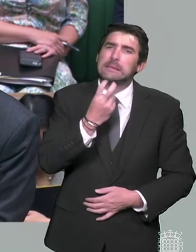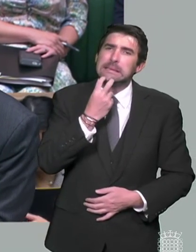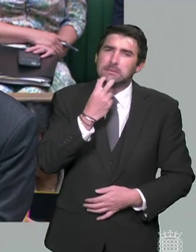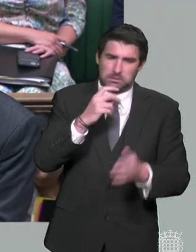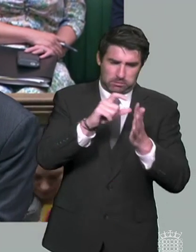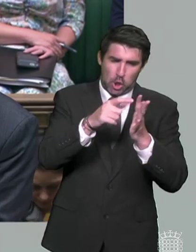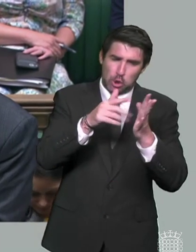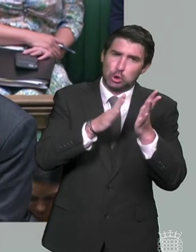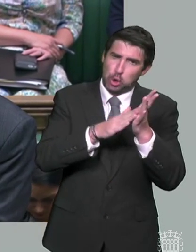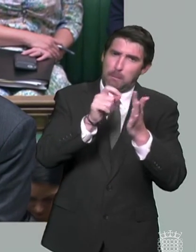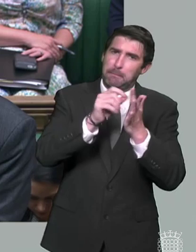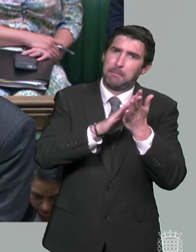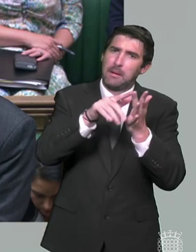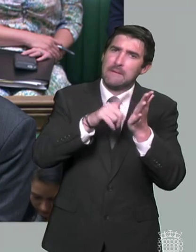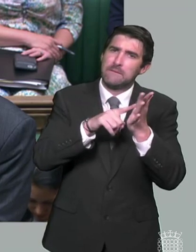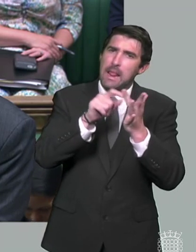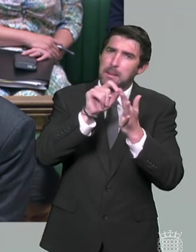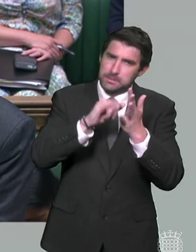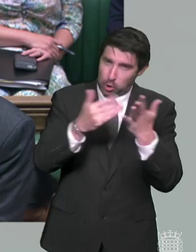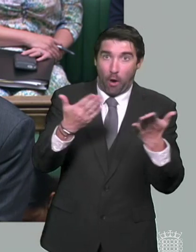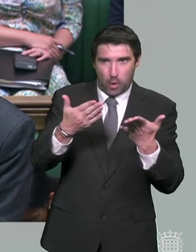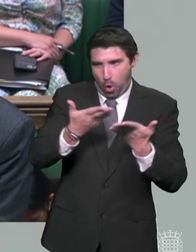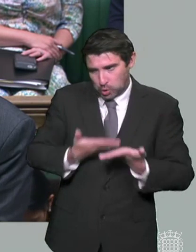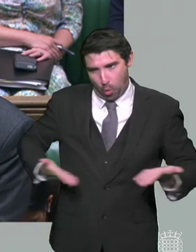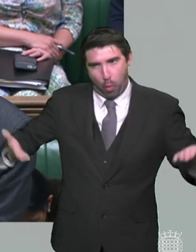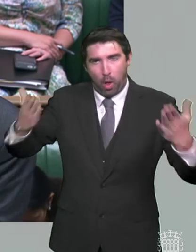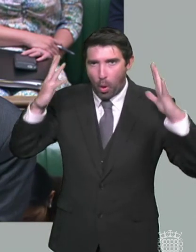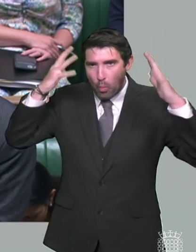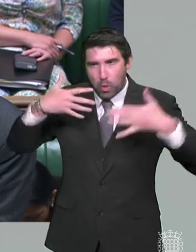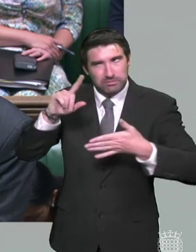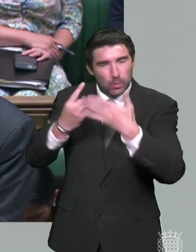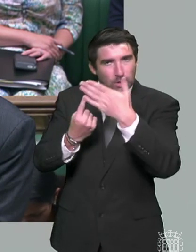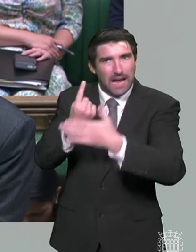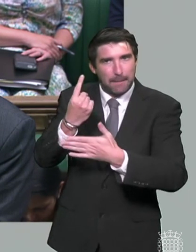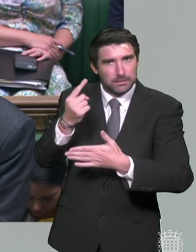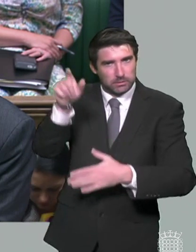Like everybody in this House, we are deeply concerned about what may have happened to him.